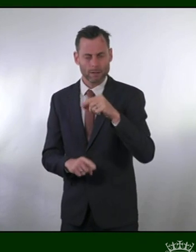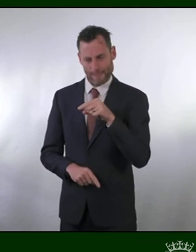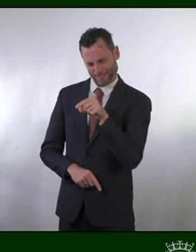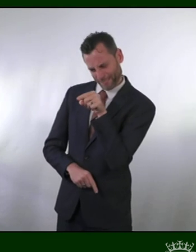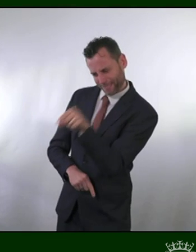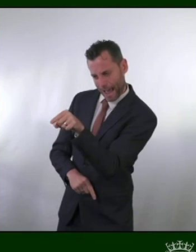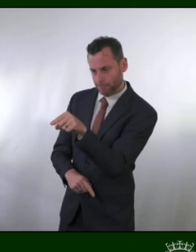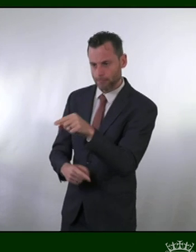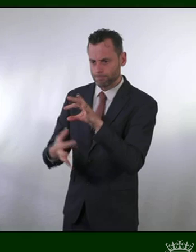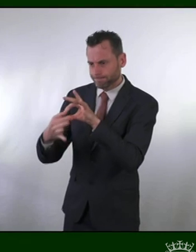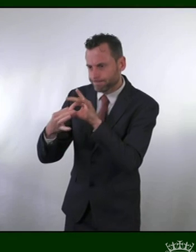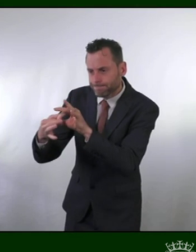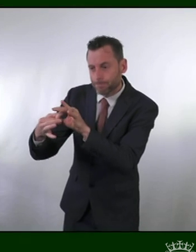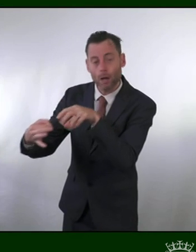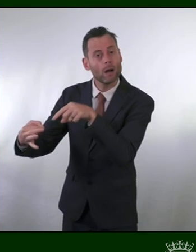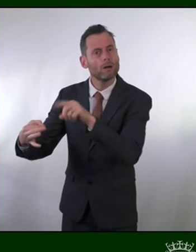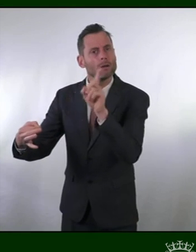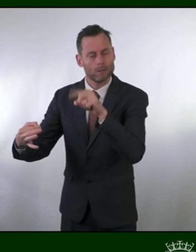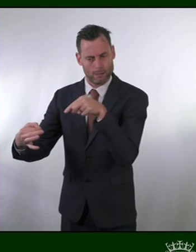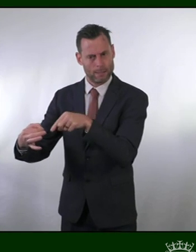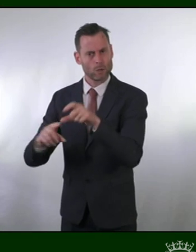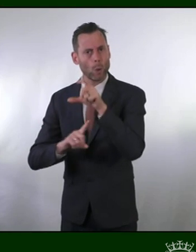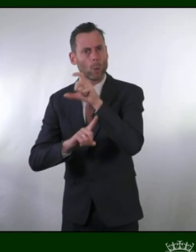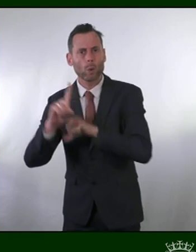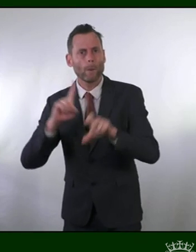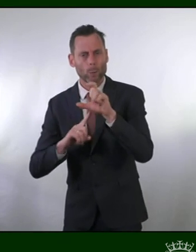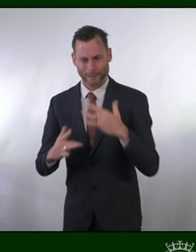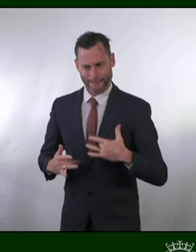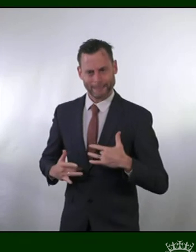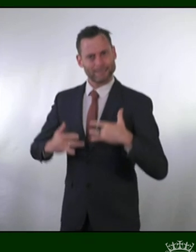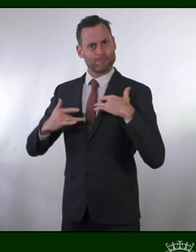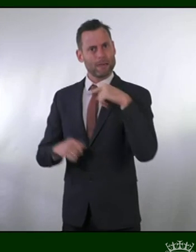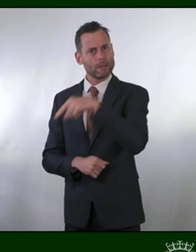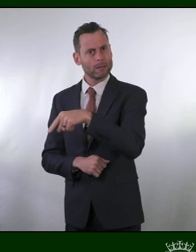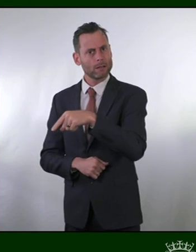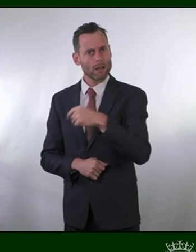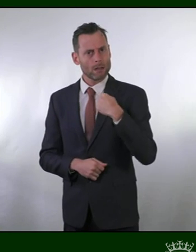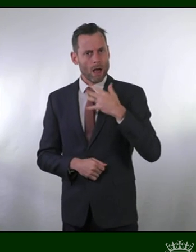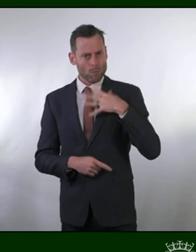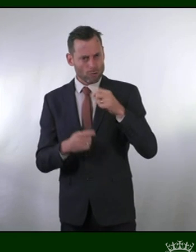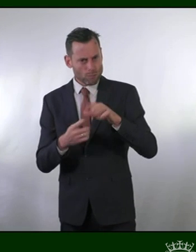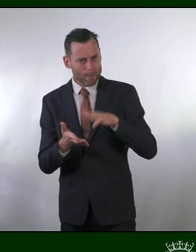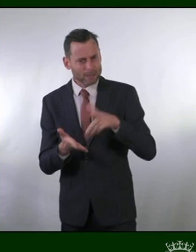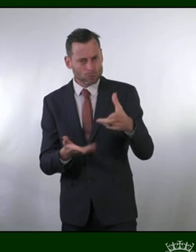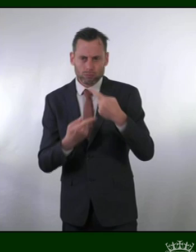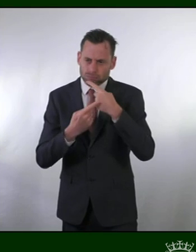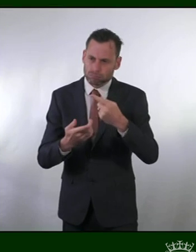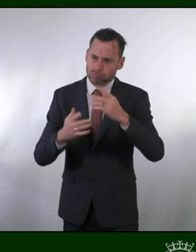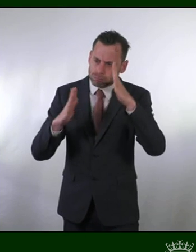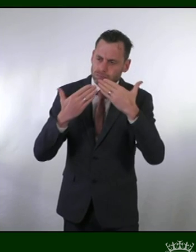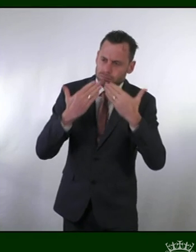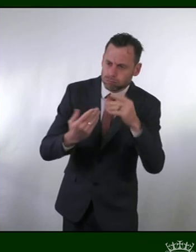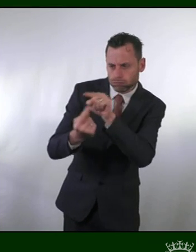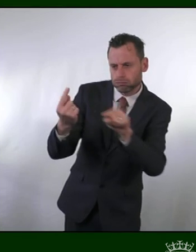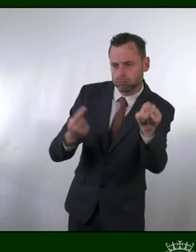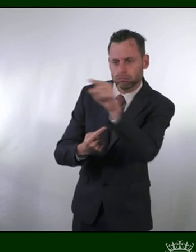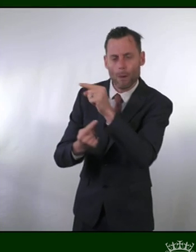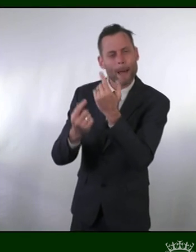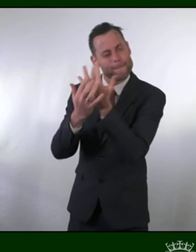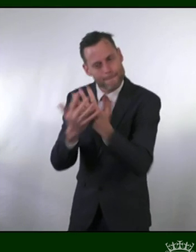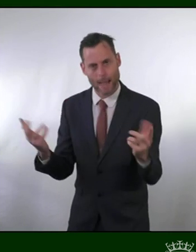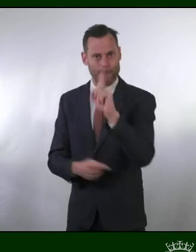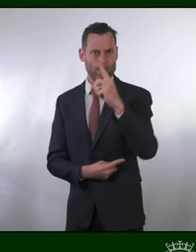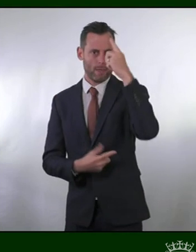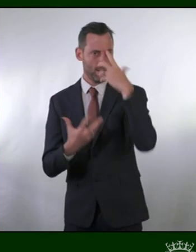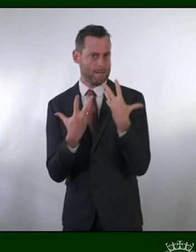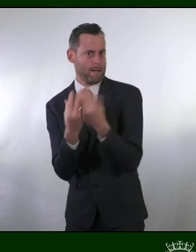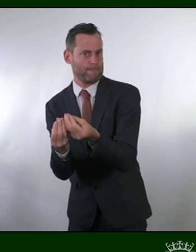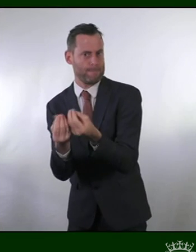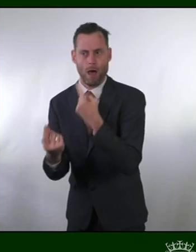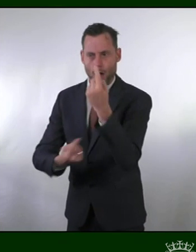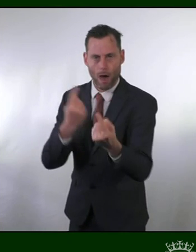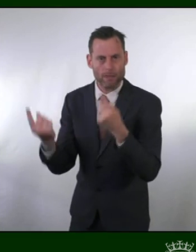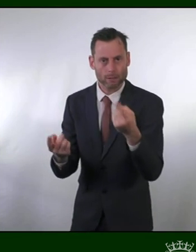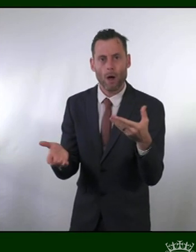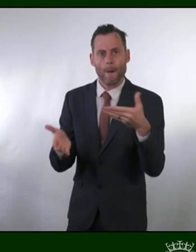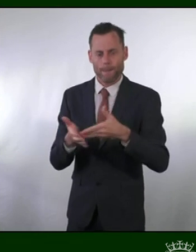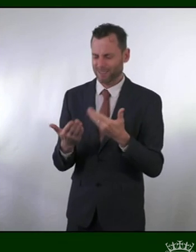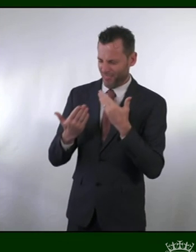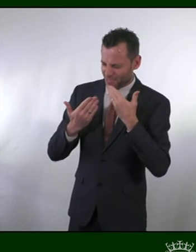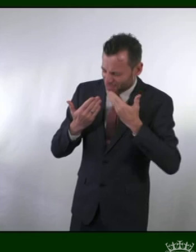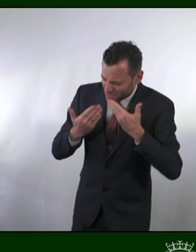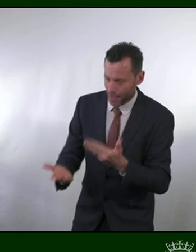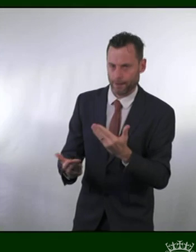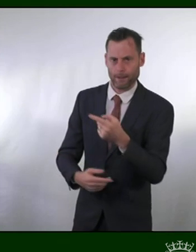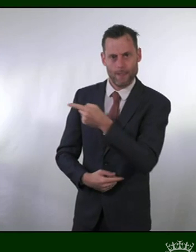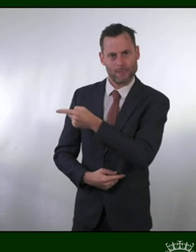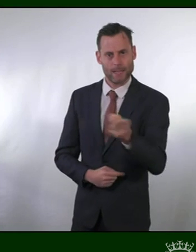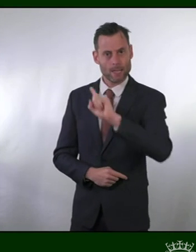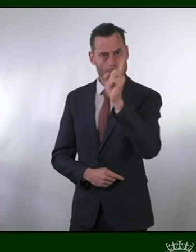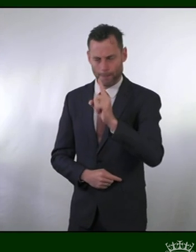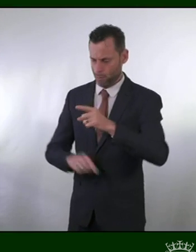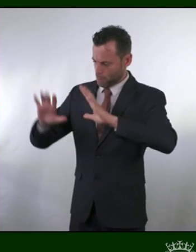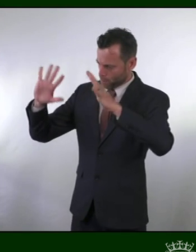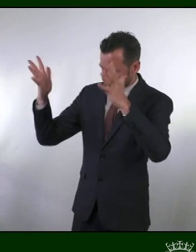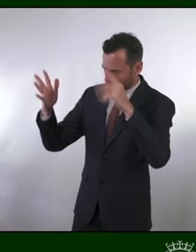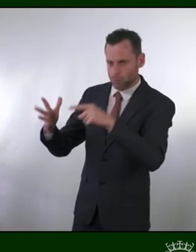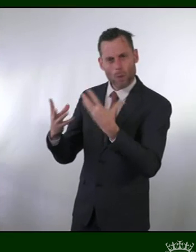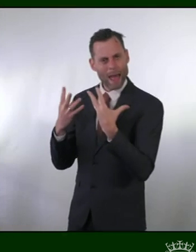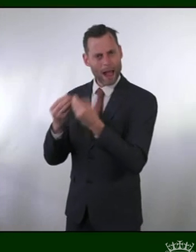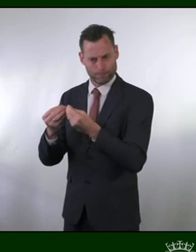Would my right hon. Friend take this opportunity not only to acknowledge the fantastic work that has been done by so many people, but to give a huge thank you to each and every one of these unsung heroes of our country?